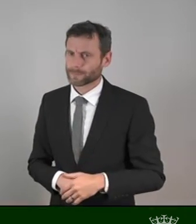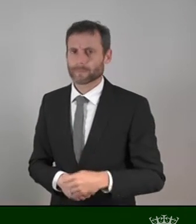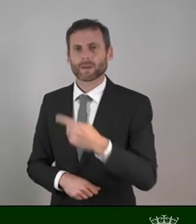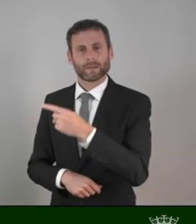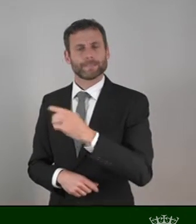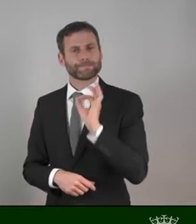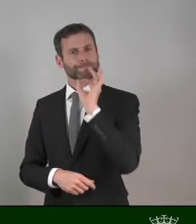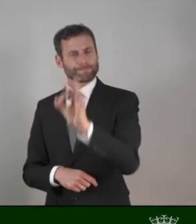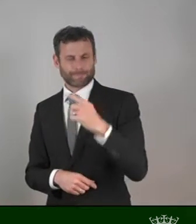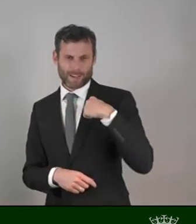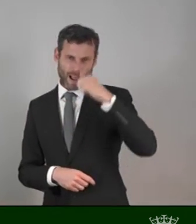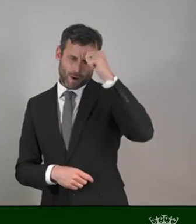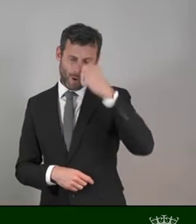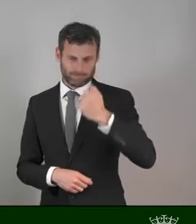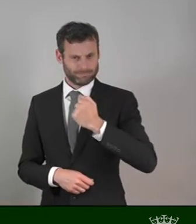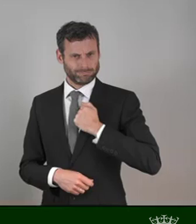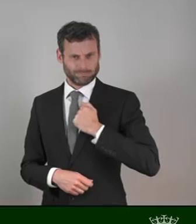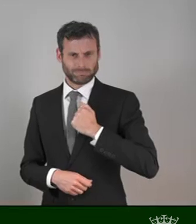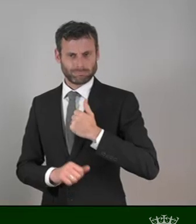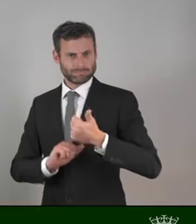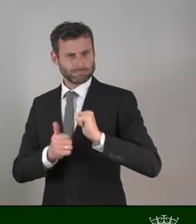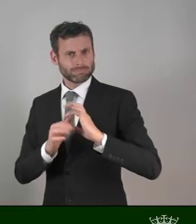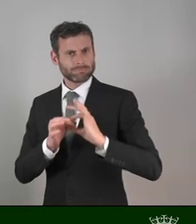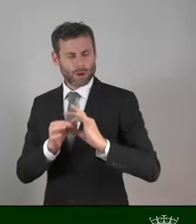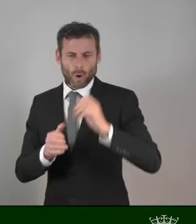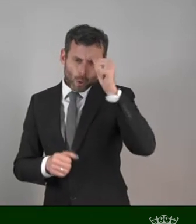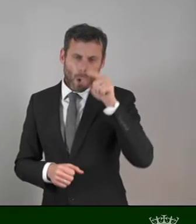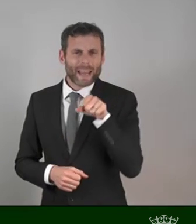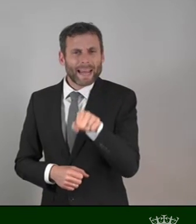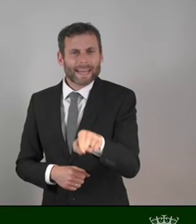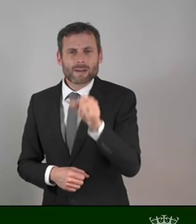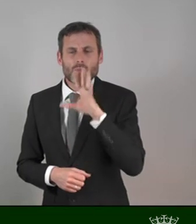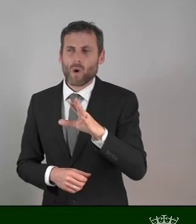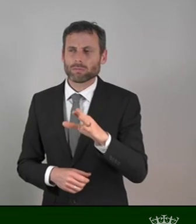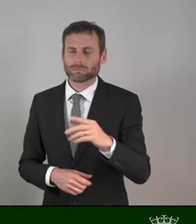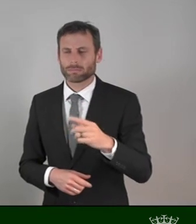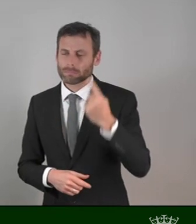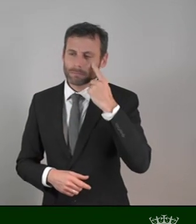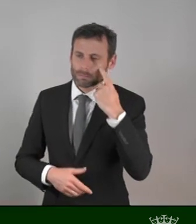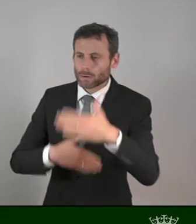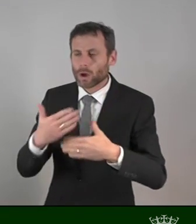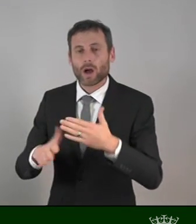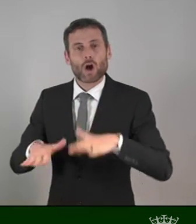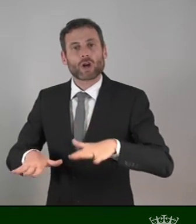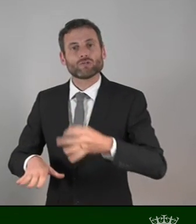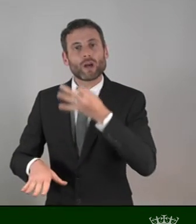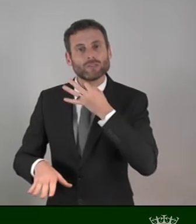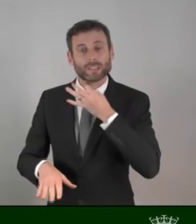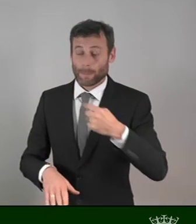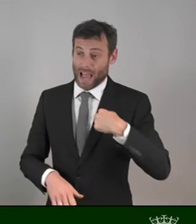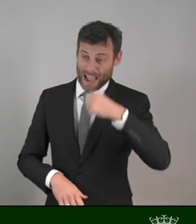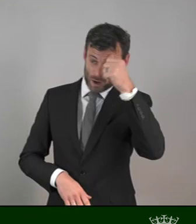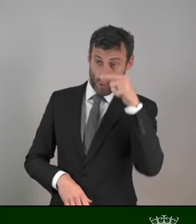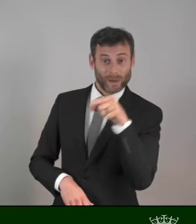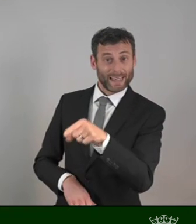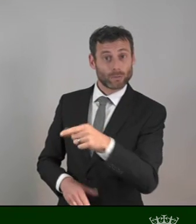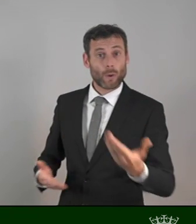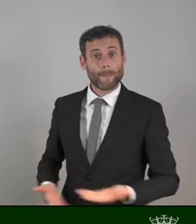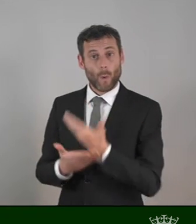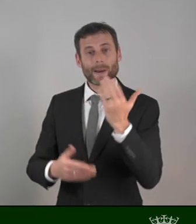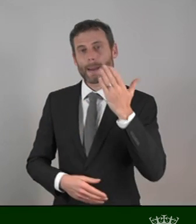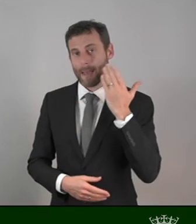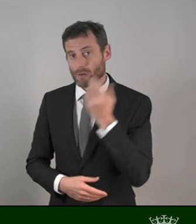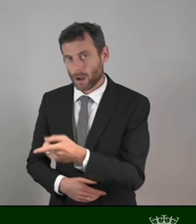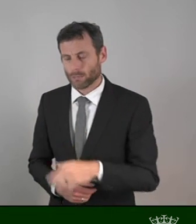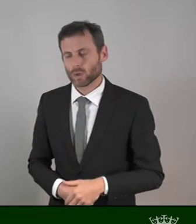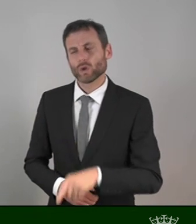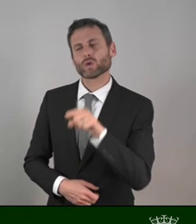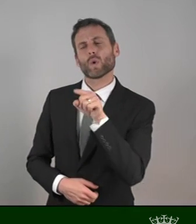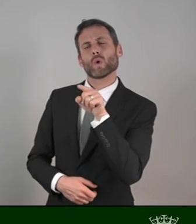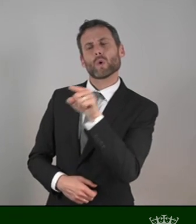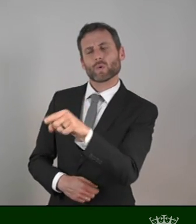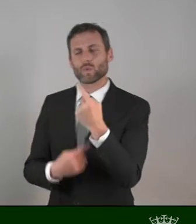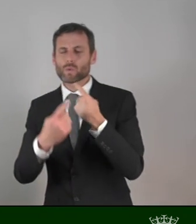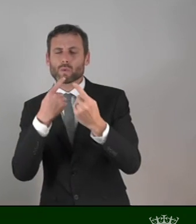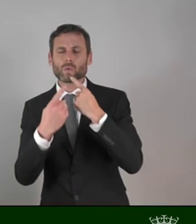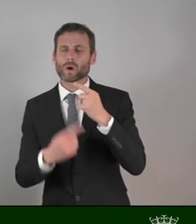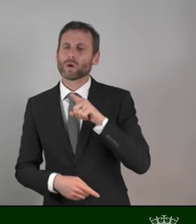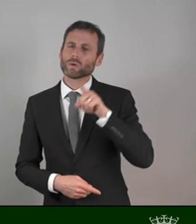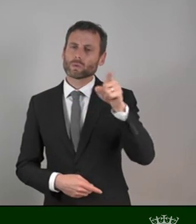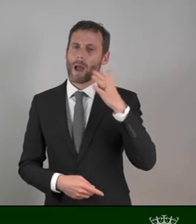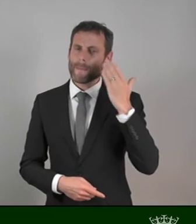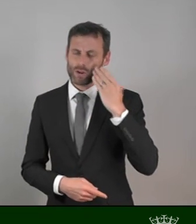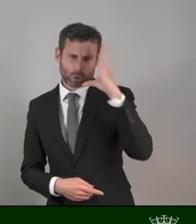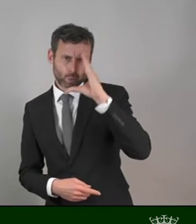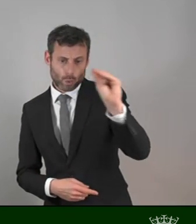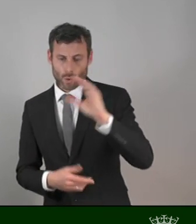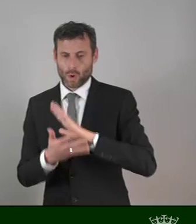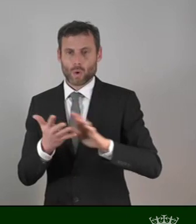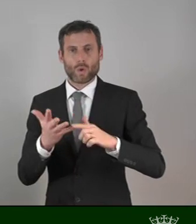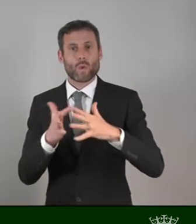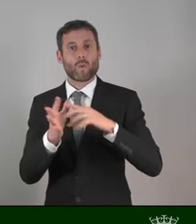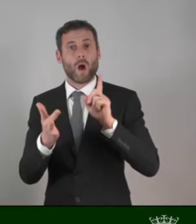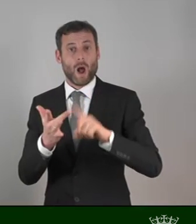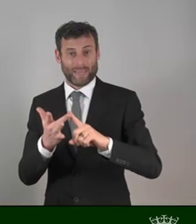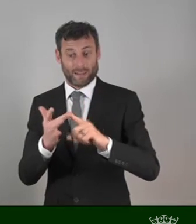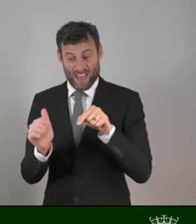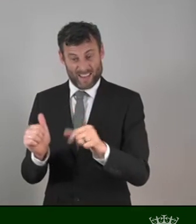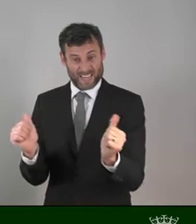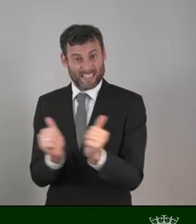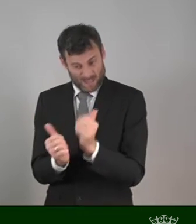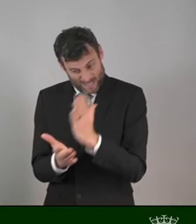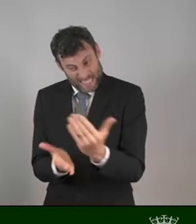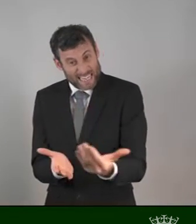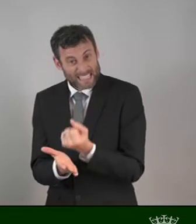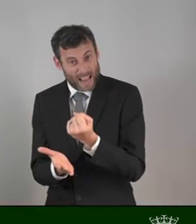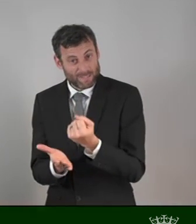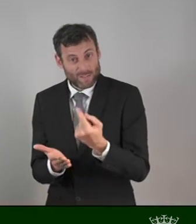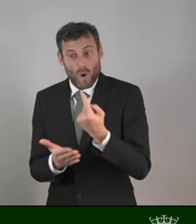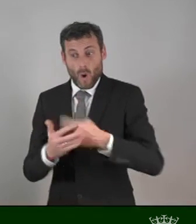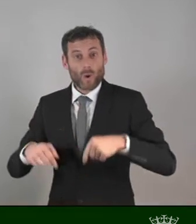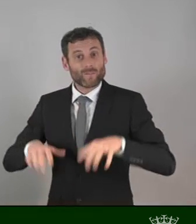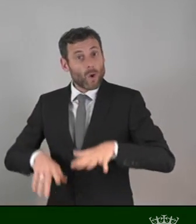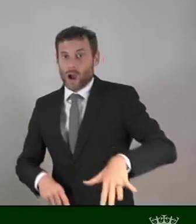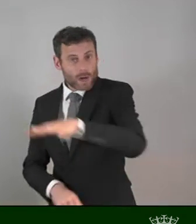I know that my right honourable Friend would never put our country at risk, and I also know that he was born in America, so what plans does he have to convince the US Secretary of State that the Huawei deal is safe not only for our constituents but for our allies?